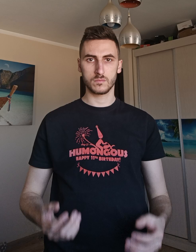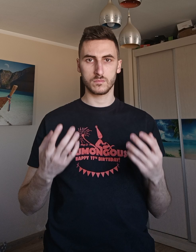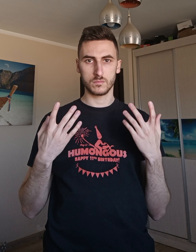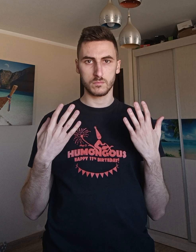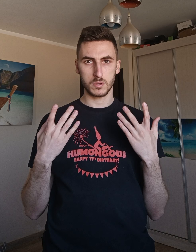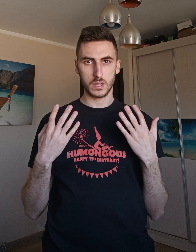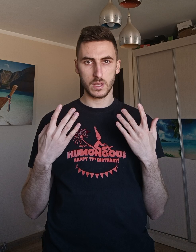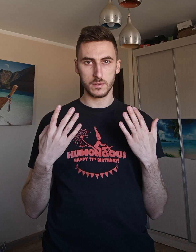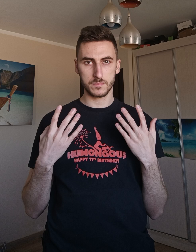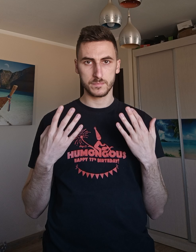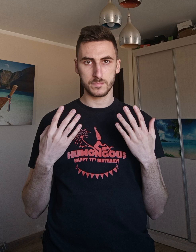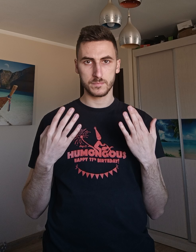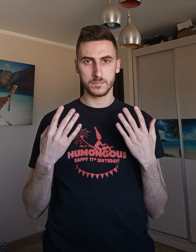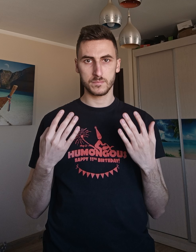מתי